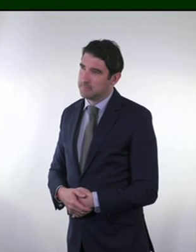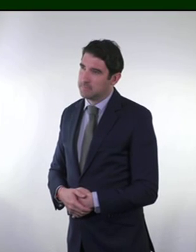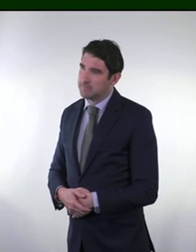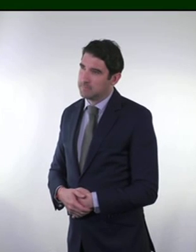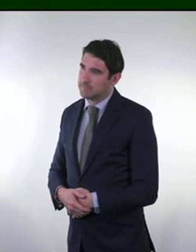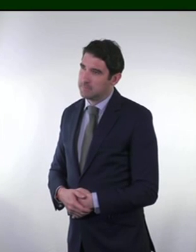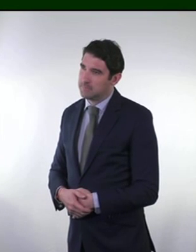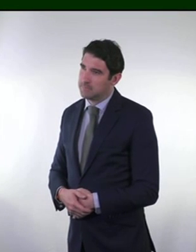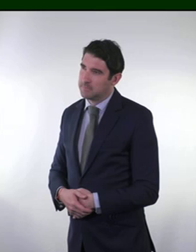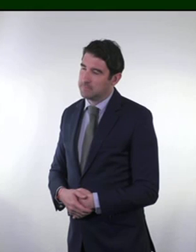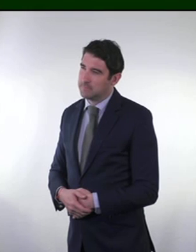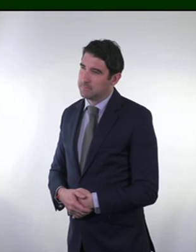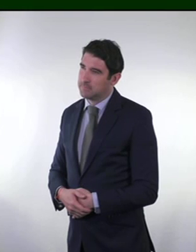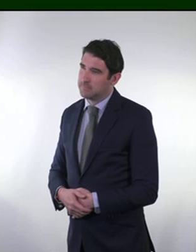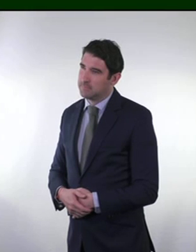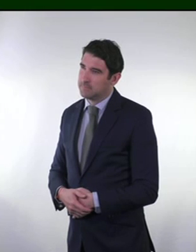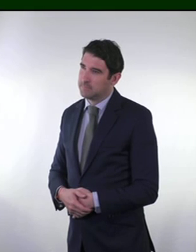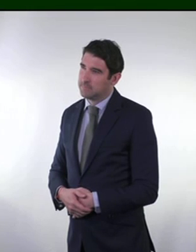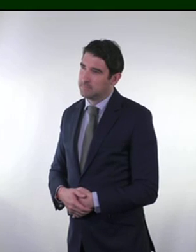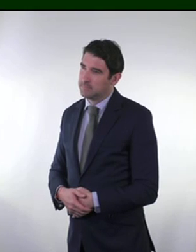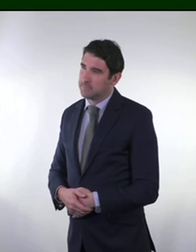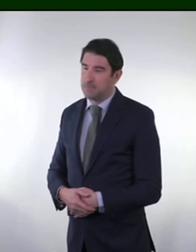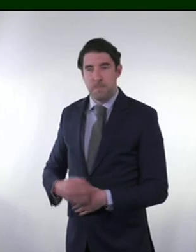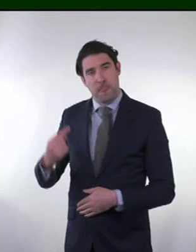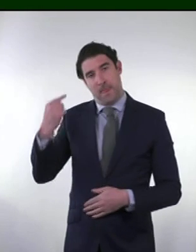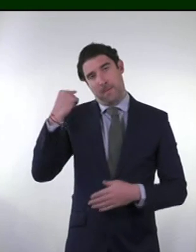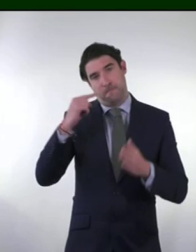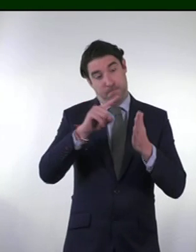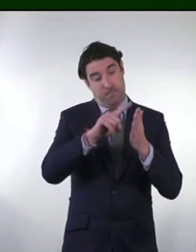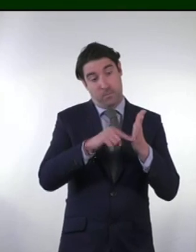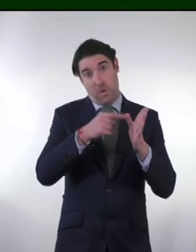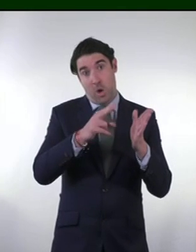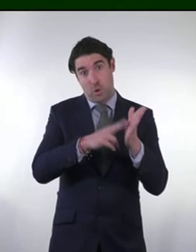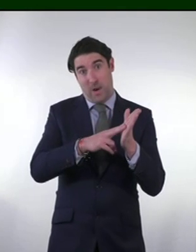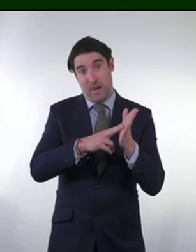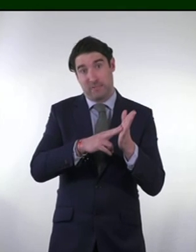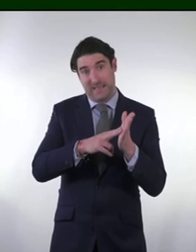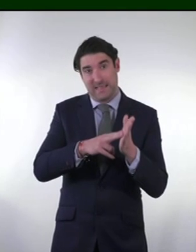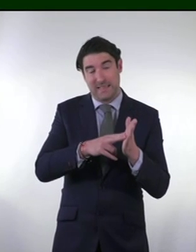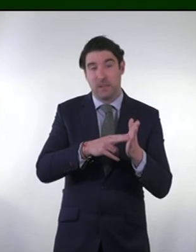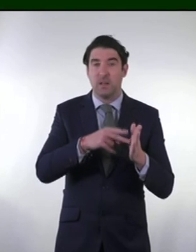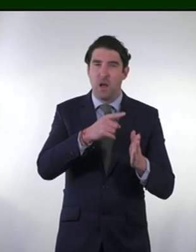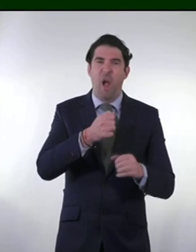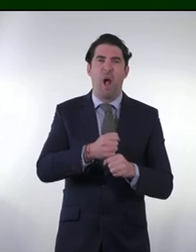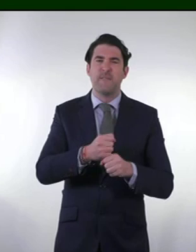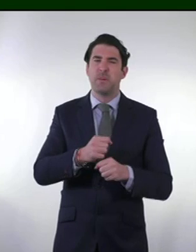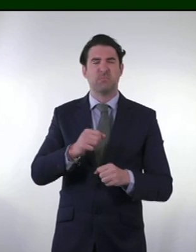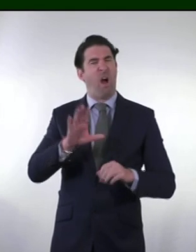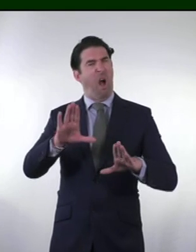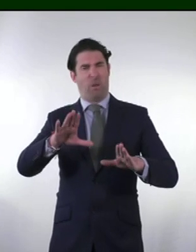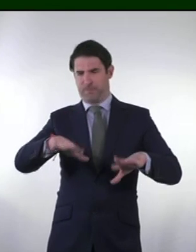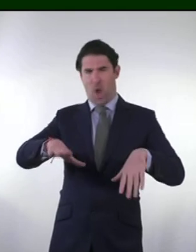In January, the Government were still pretending that there were only 5,000 rough sleepers across the whole country.